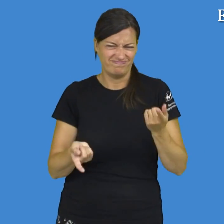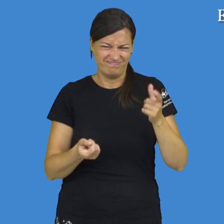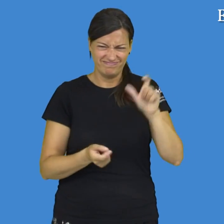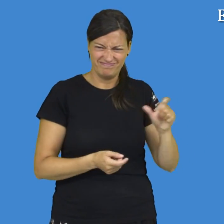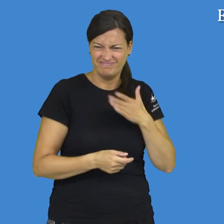persona